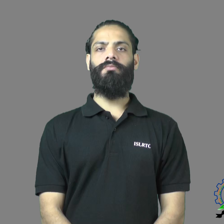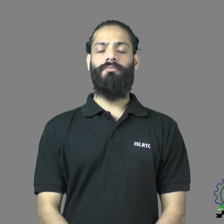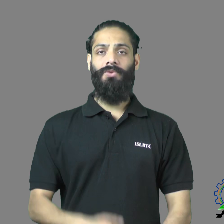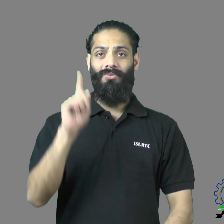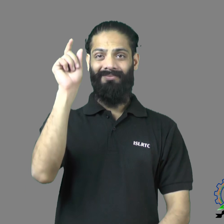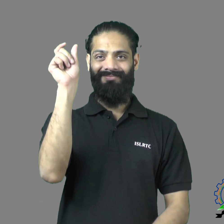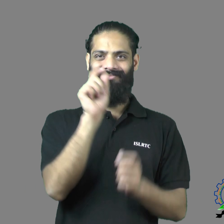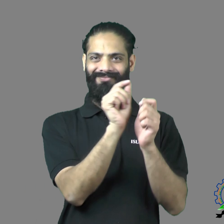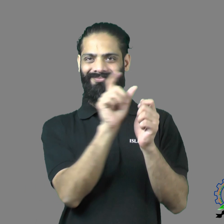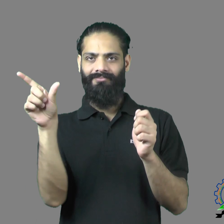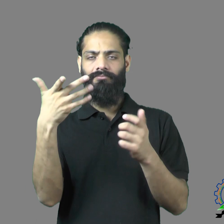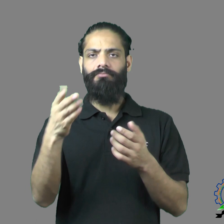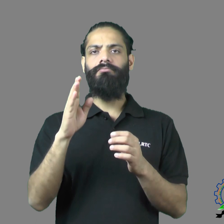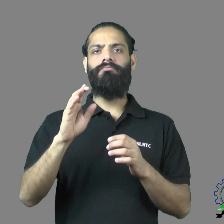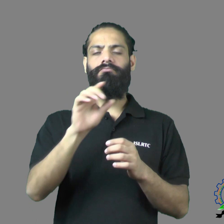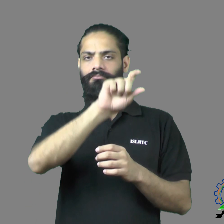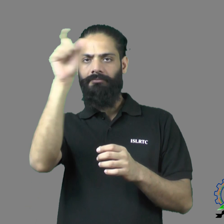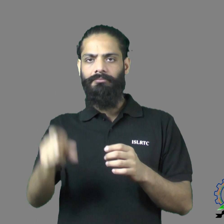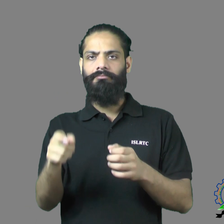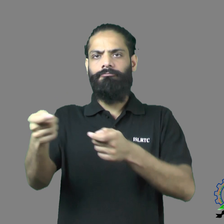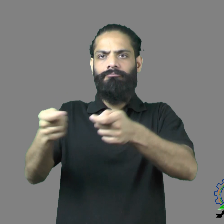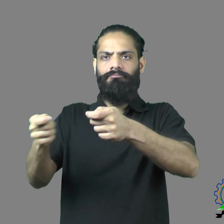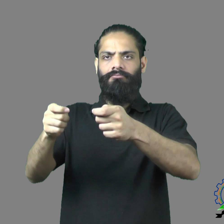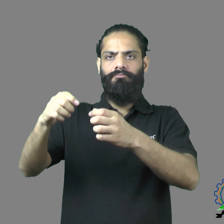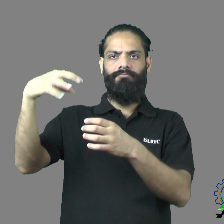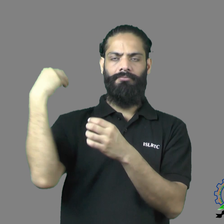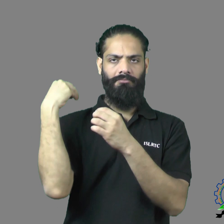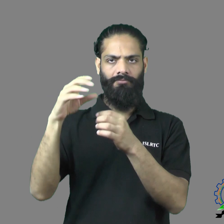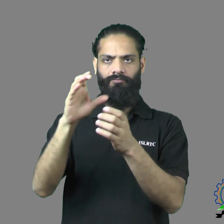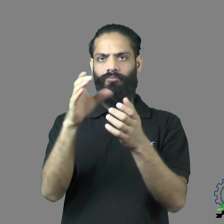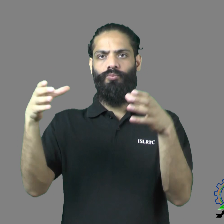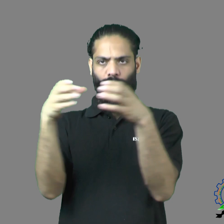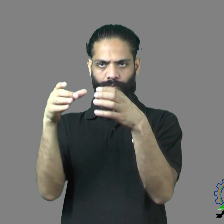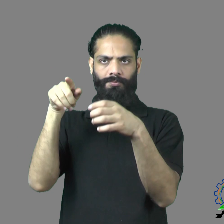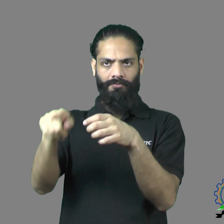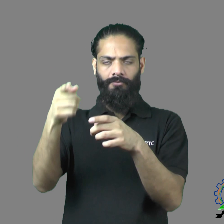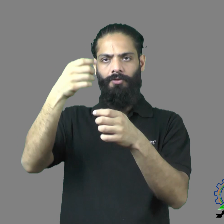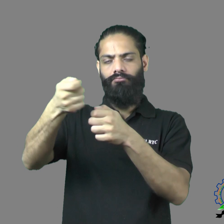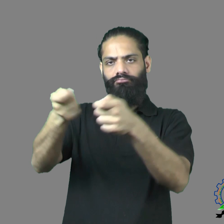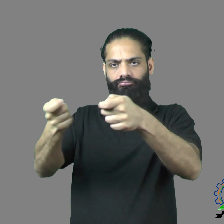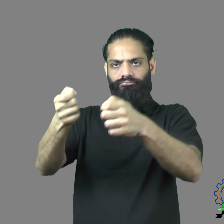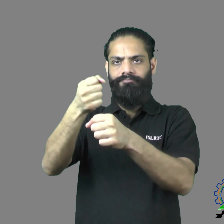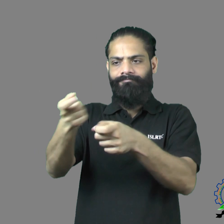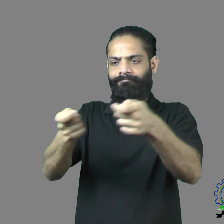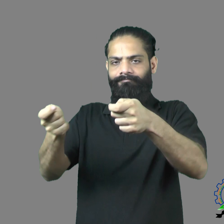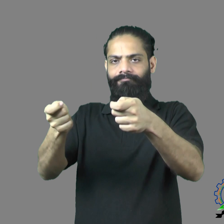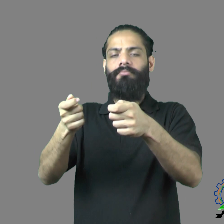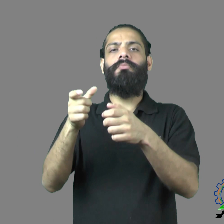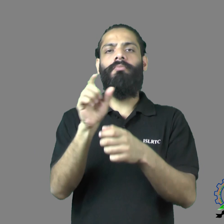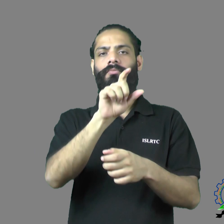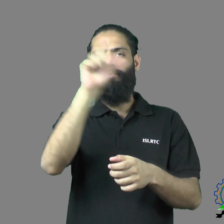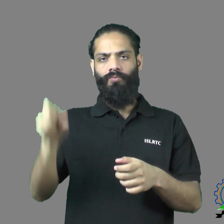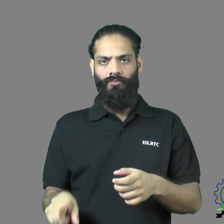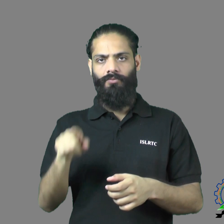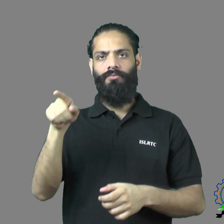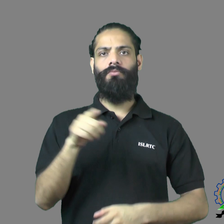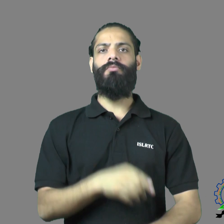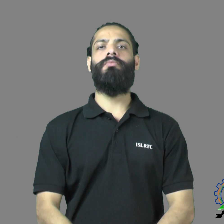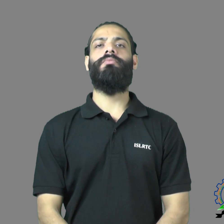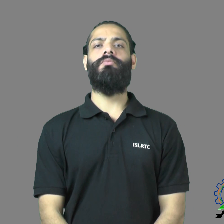Board of Governors (BoG)